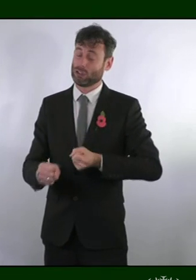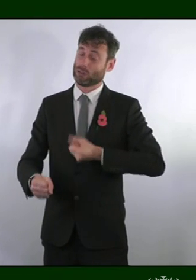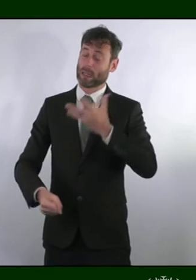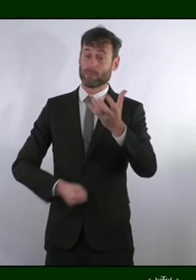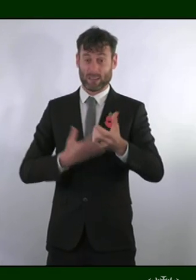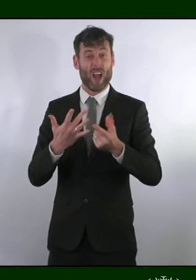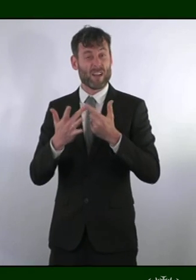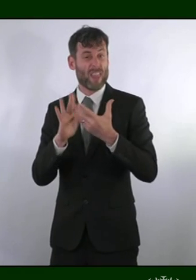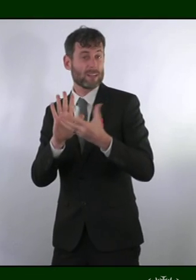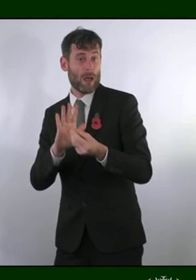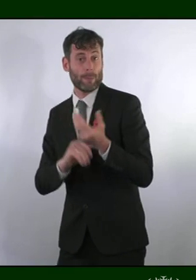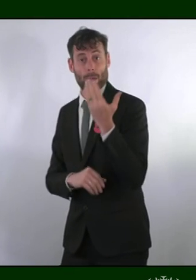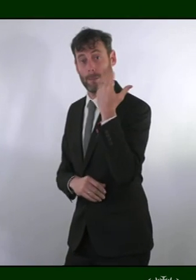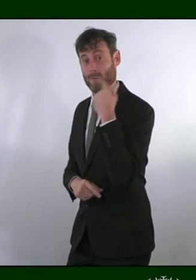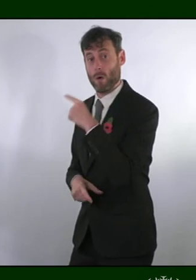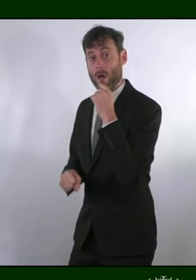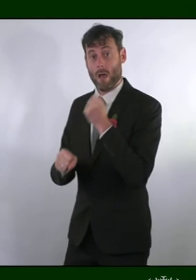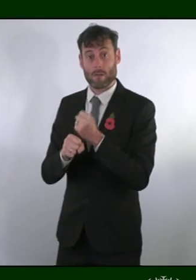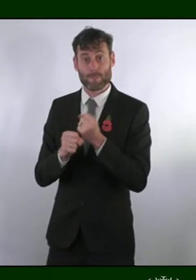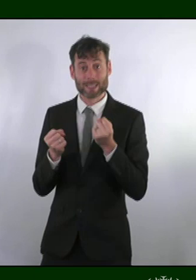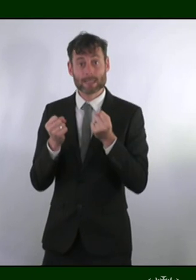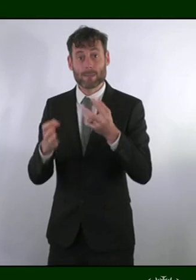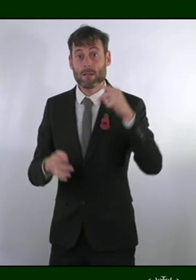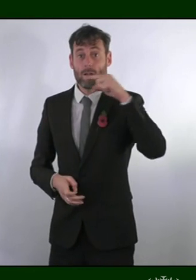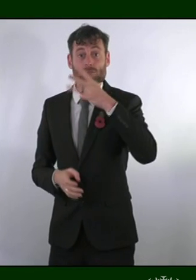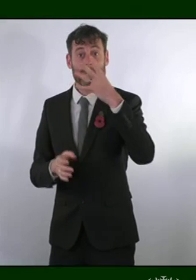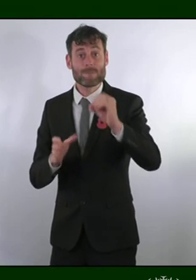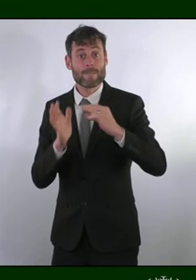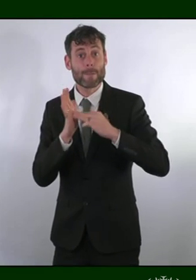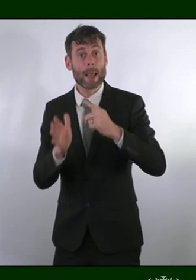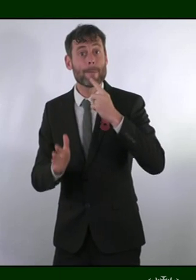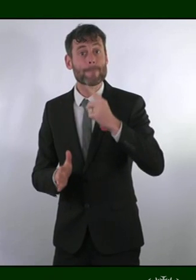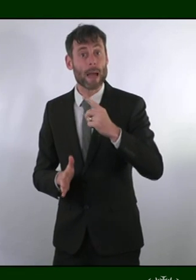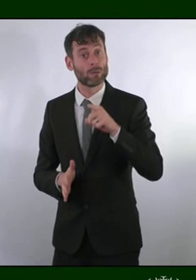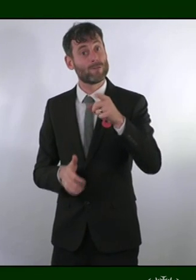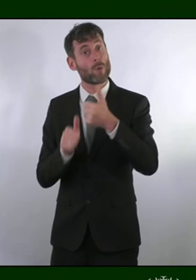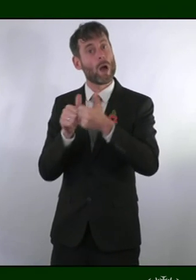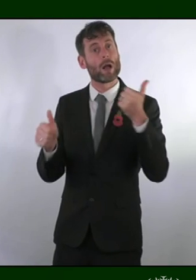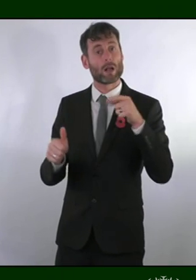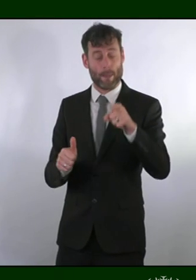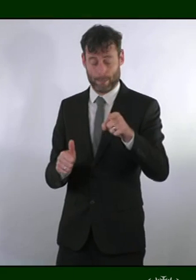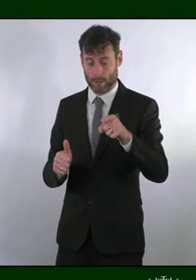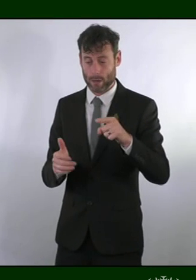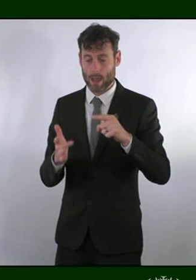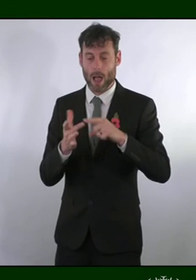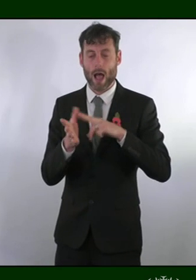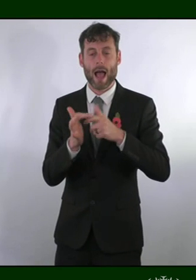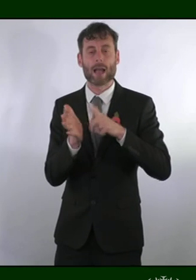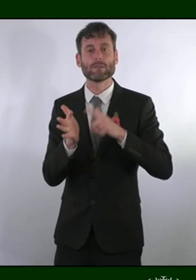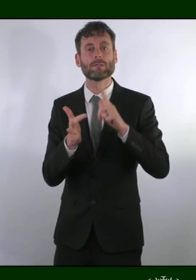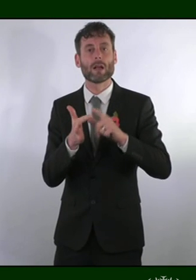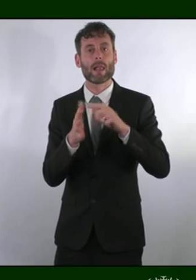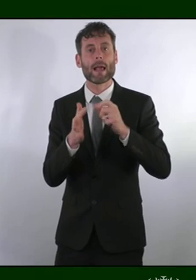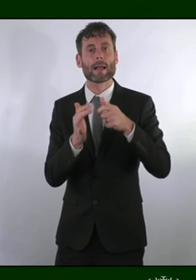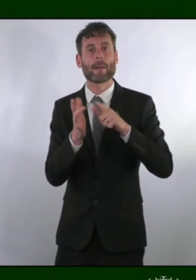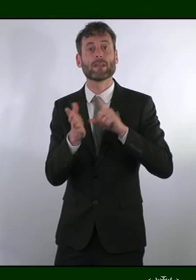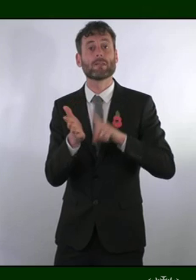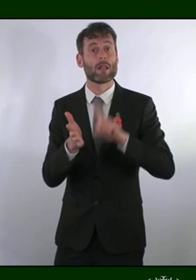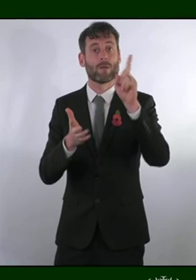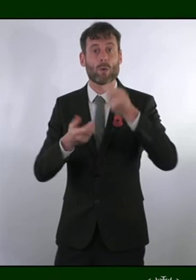Earlier this year, the Government paid about £150 million to a company called Ayanda Capital to deliver face masks.